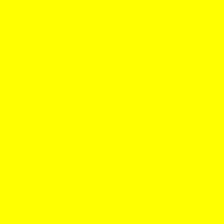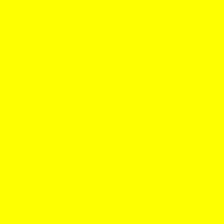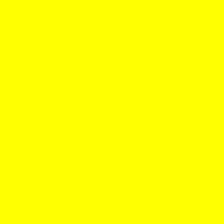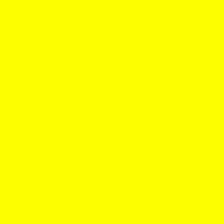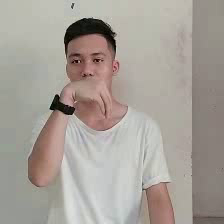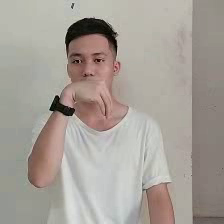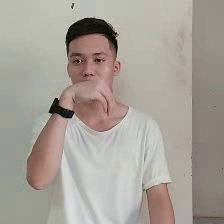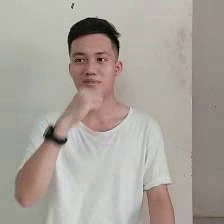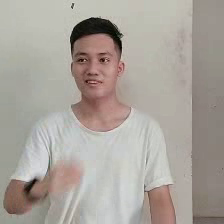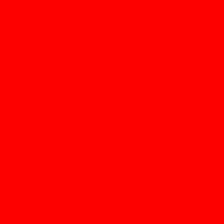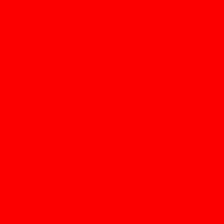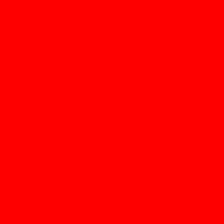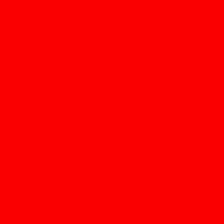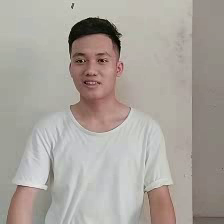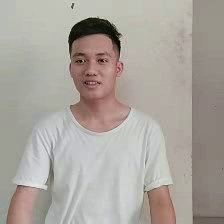Nói xấu